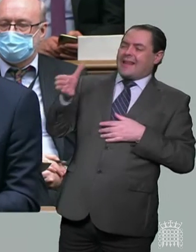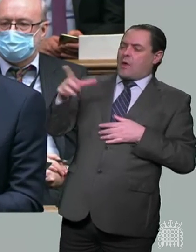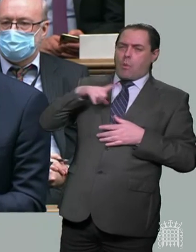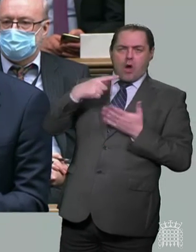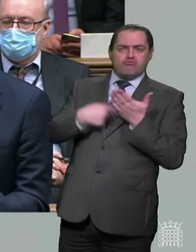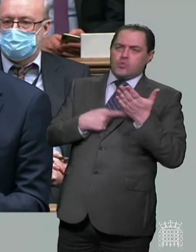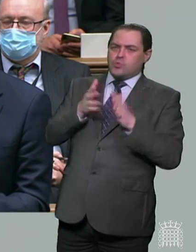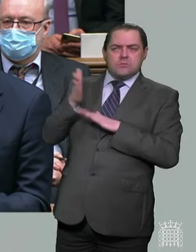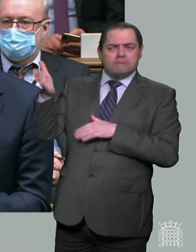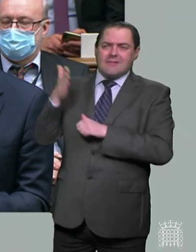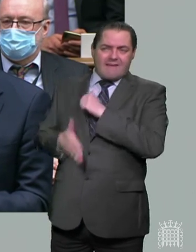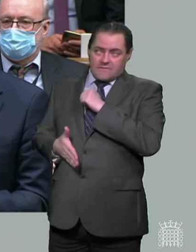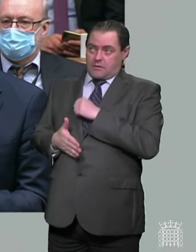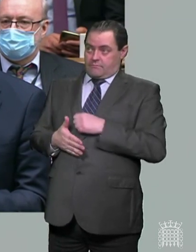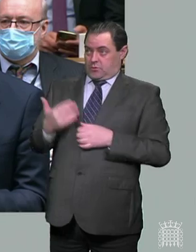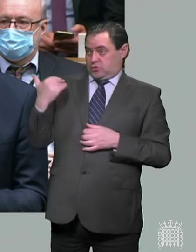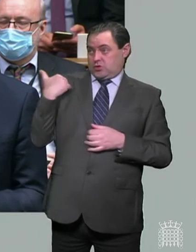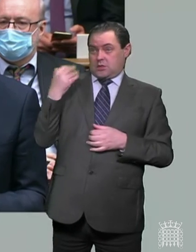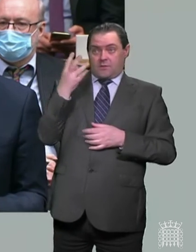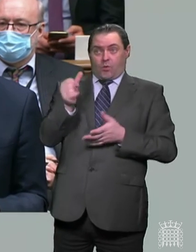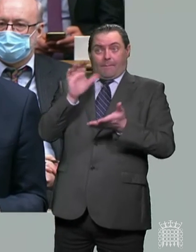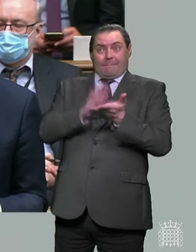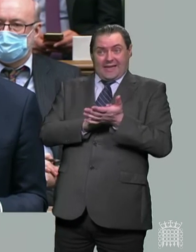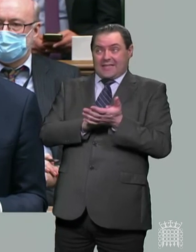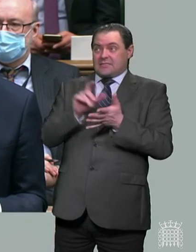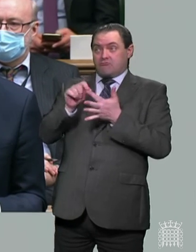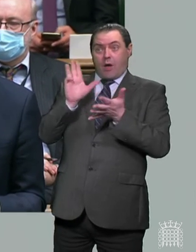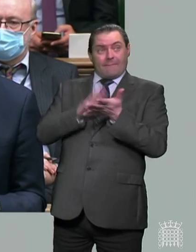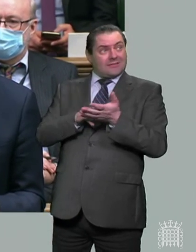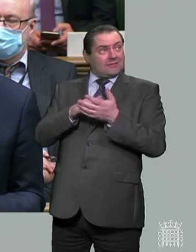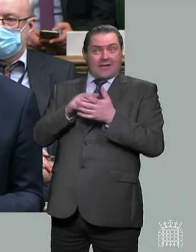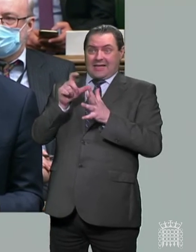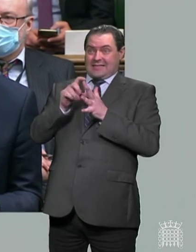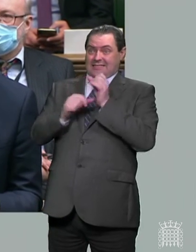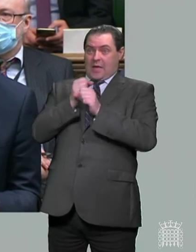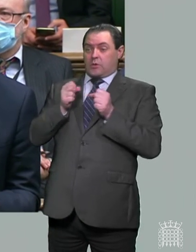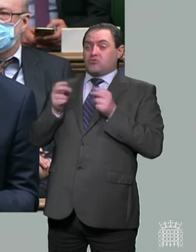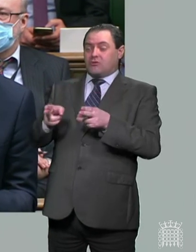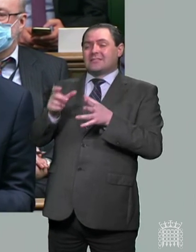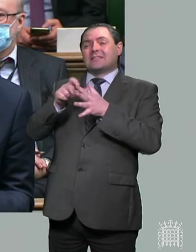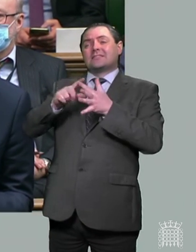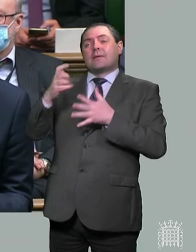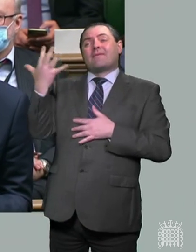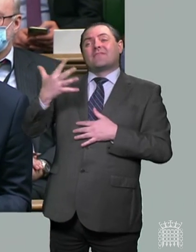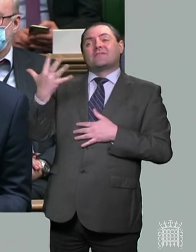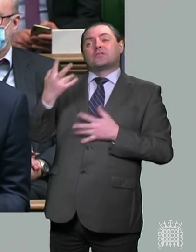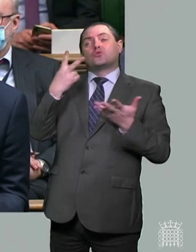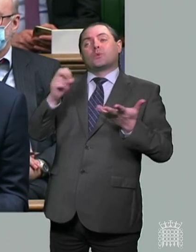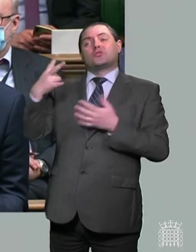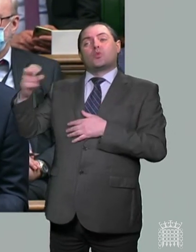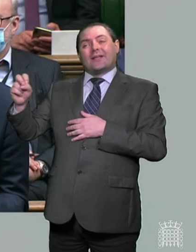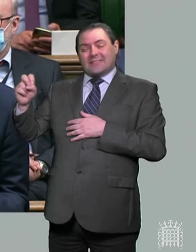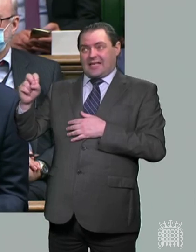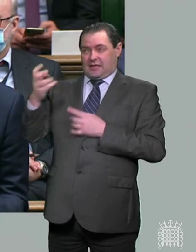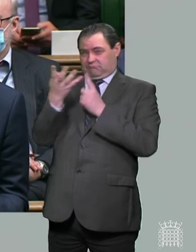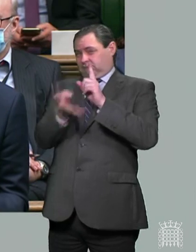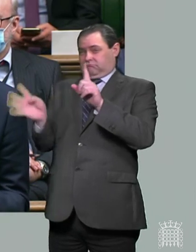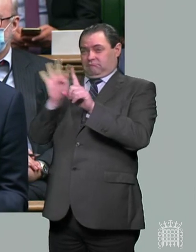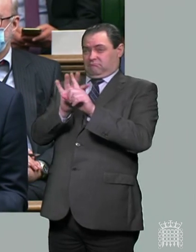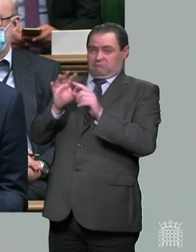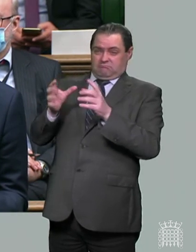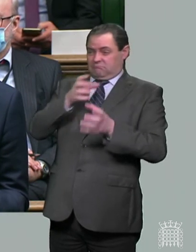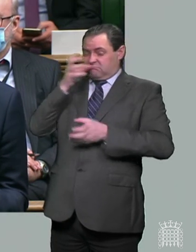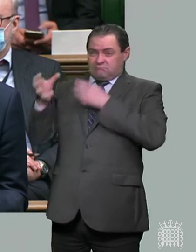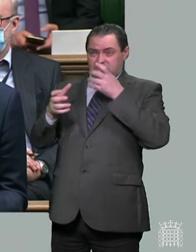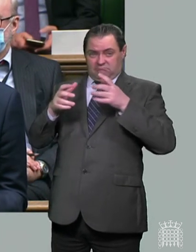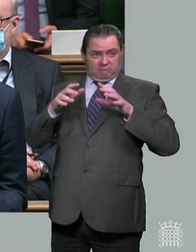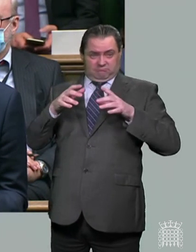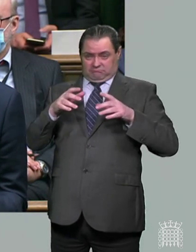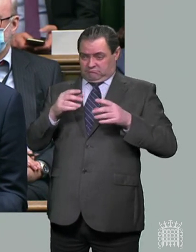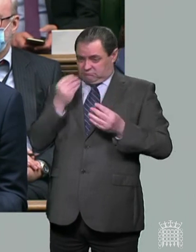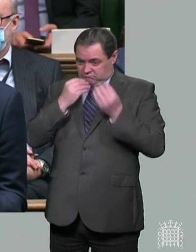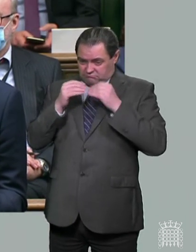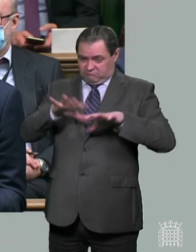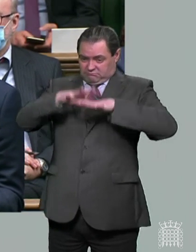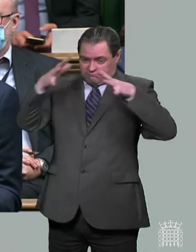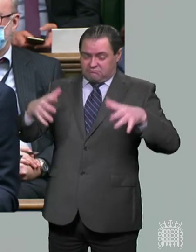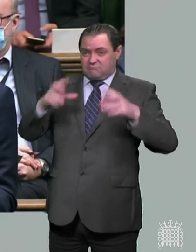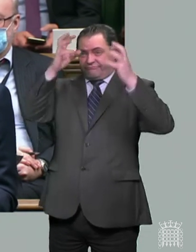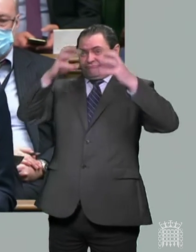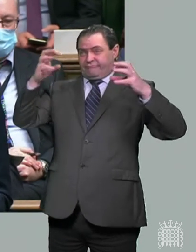In the last few minutes, a photo has emerged of the Prime Minister in Downing Street, on 15 December 2020, surrounded by alcohol, food and people wearing tinsel.